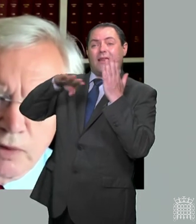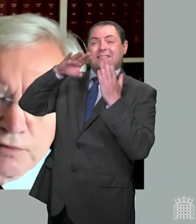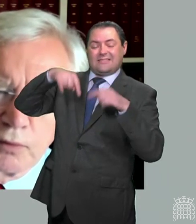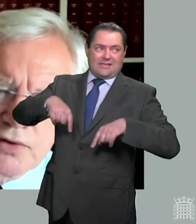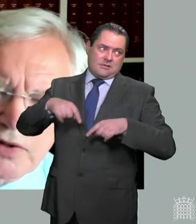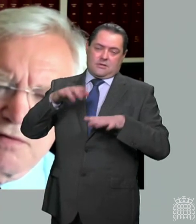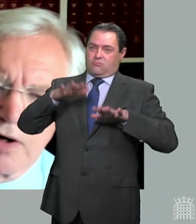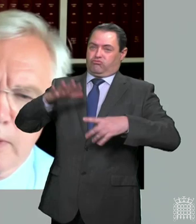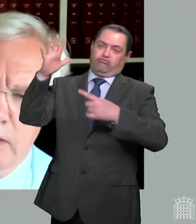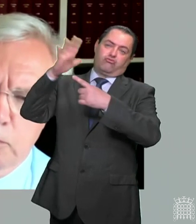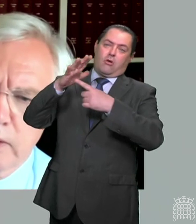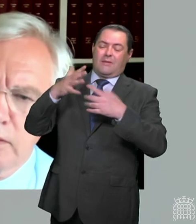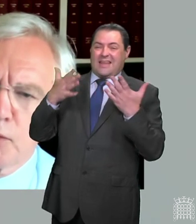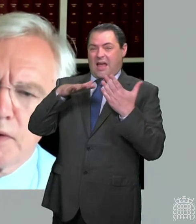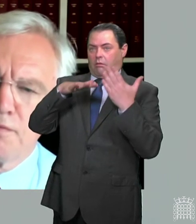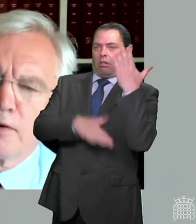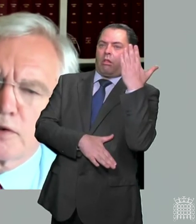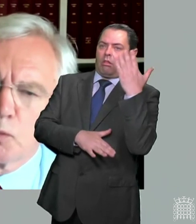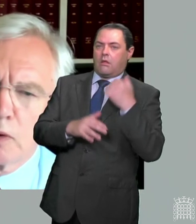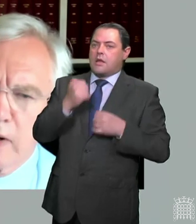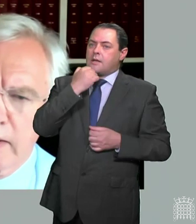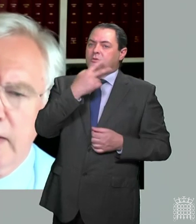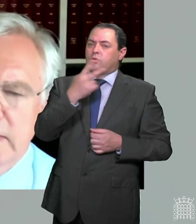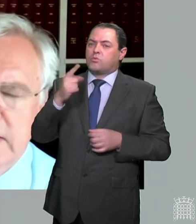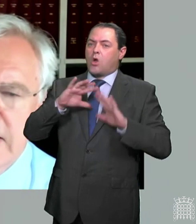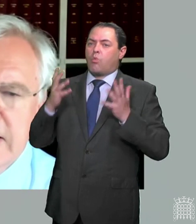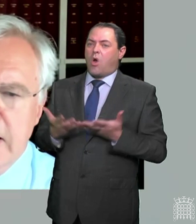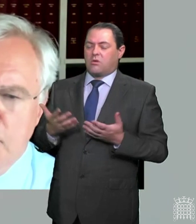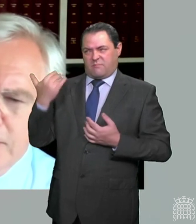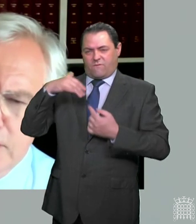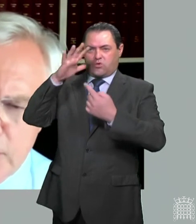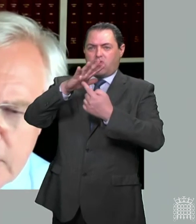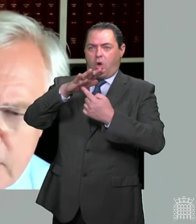Since then, we have fallen so far behind we are now only 21st in the world rankings.